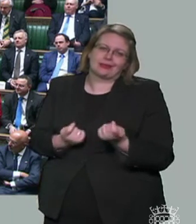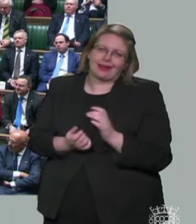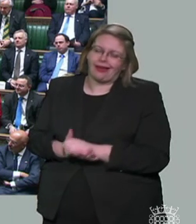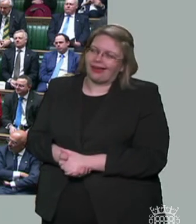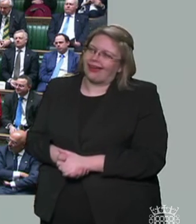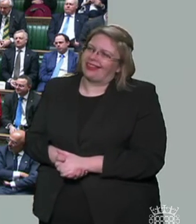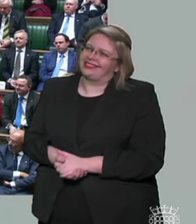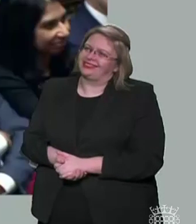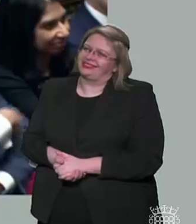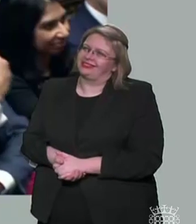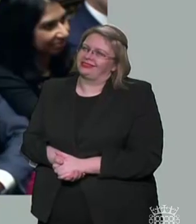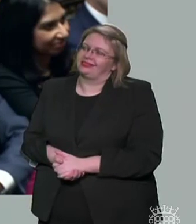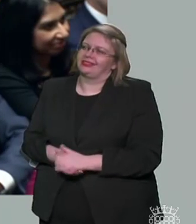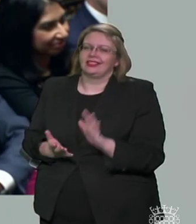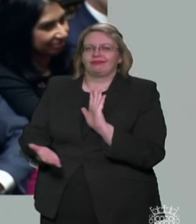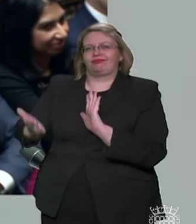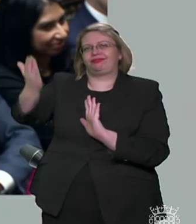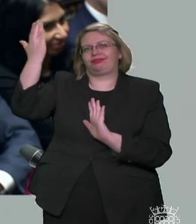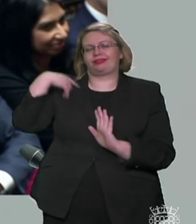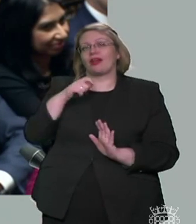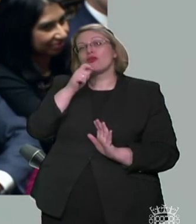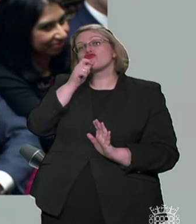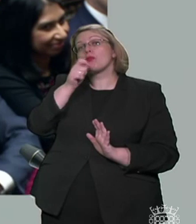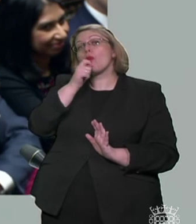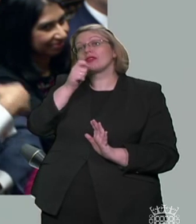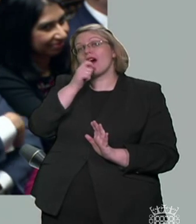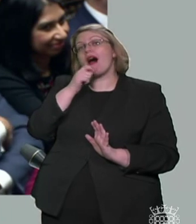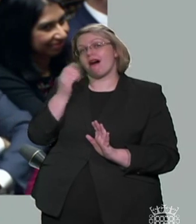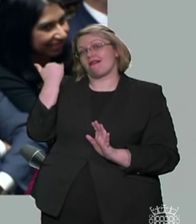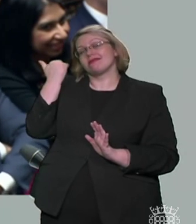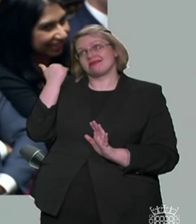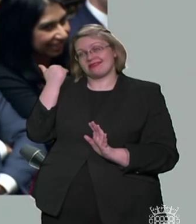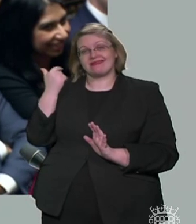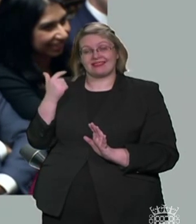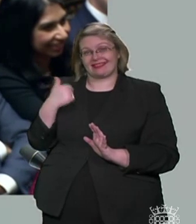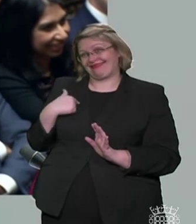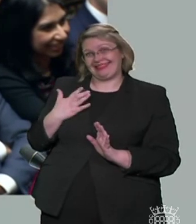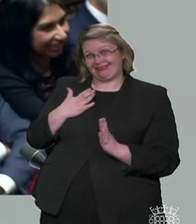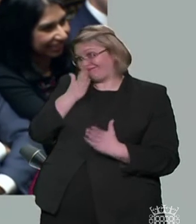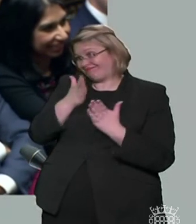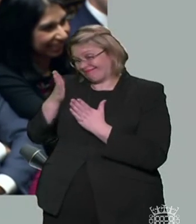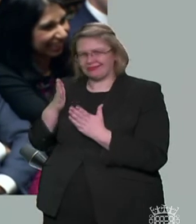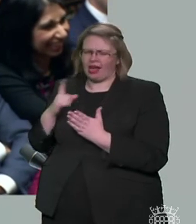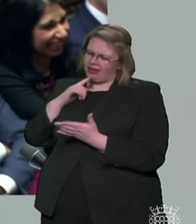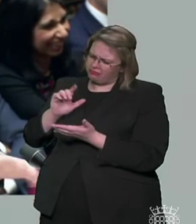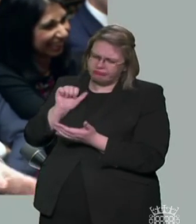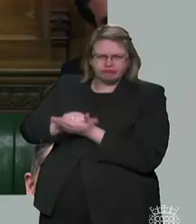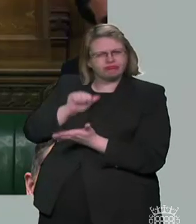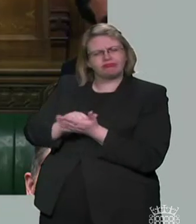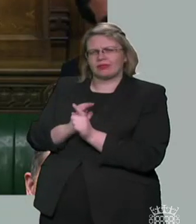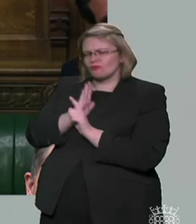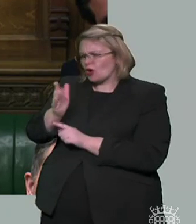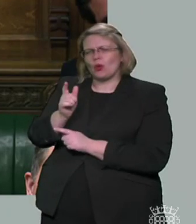Long ago, when I was a reporter, Tipton was on my beat—many years ago—and wild horses could not keep me away from Tipton.